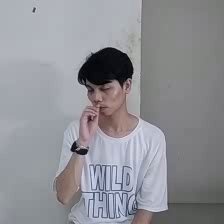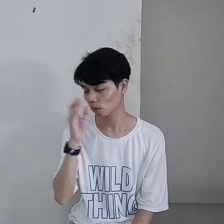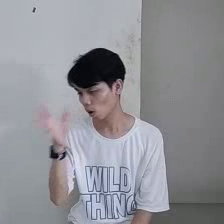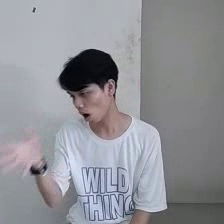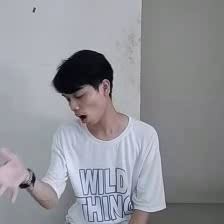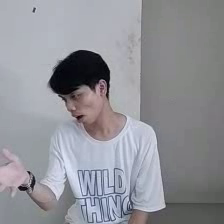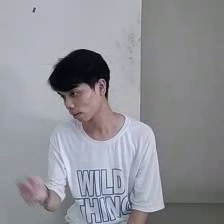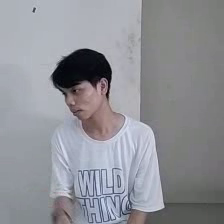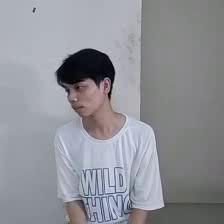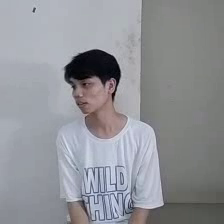Nôn ói